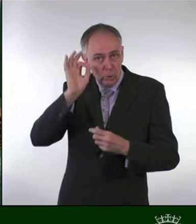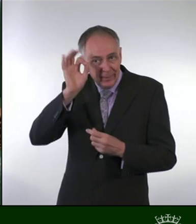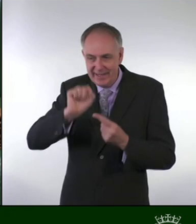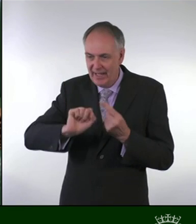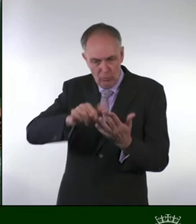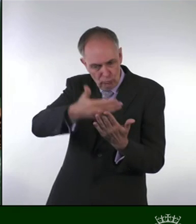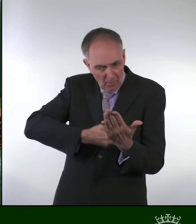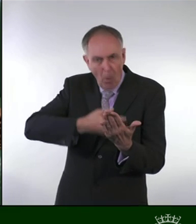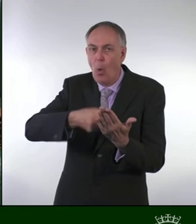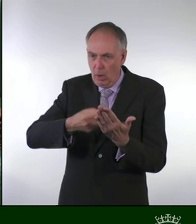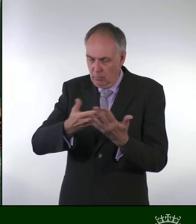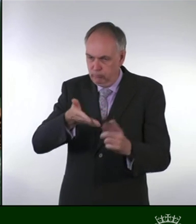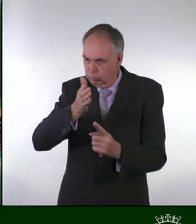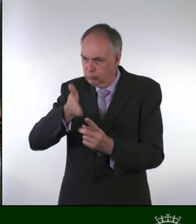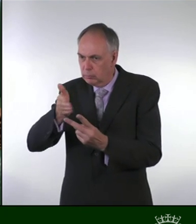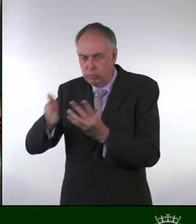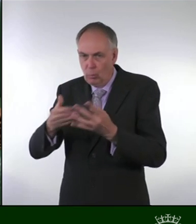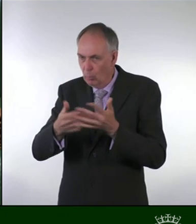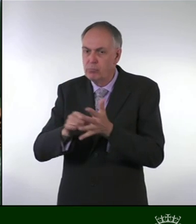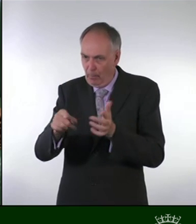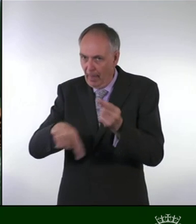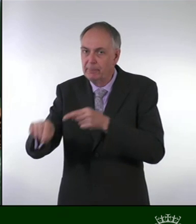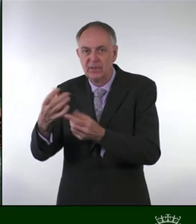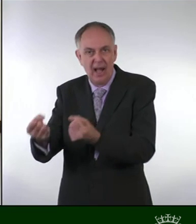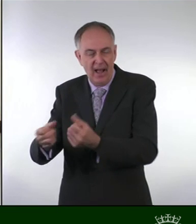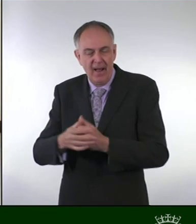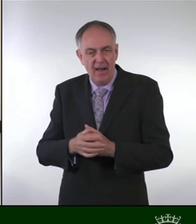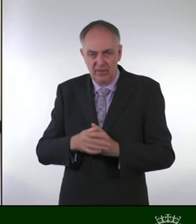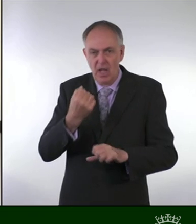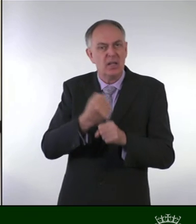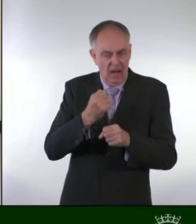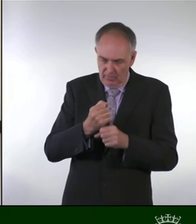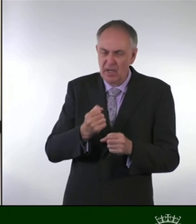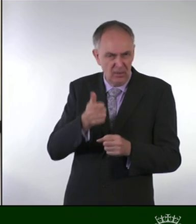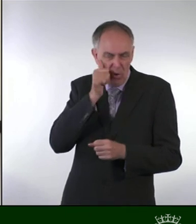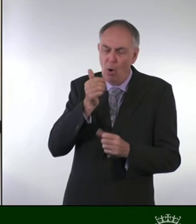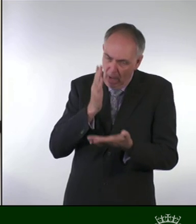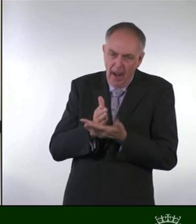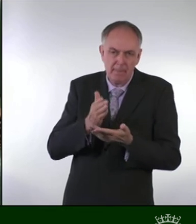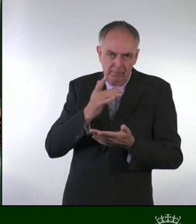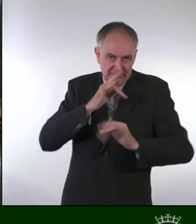I also assure the honourable Lady that the Government take that issue with extreme seriousness.